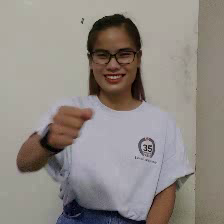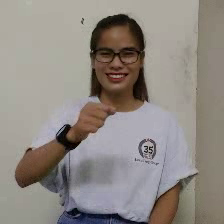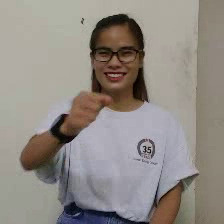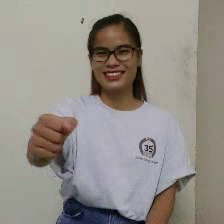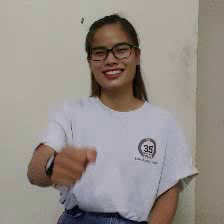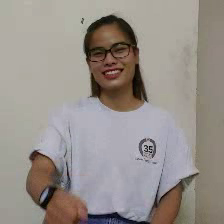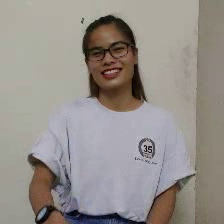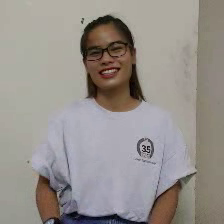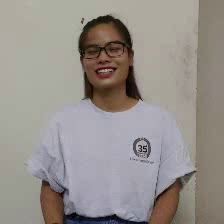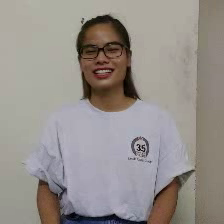Phỏng vấn